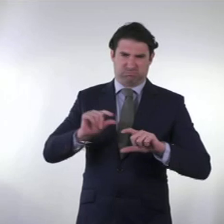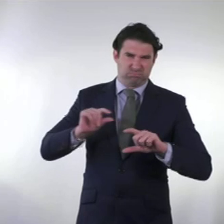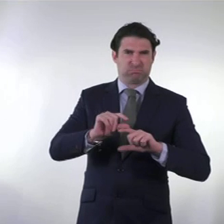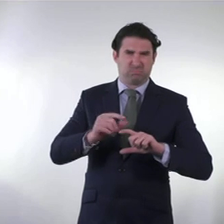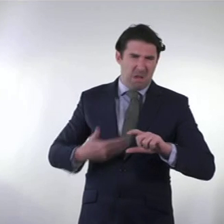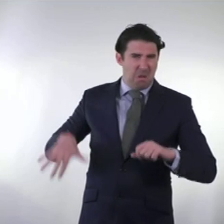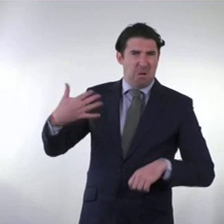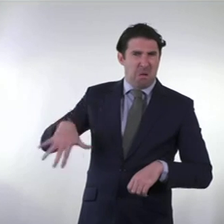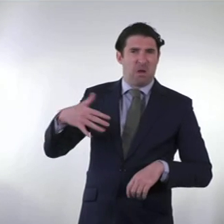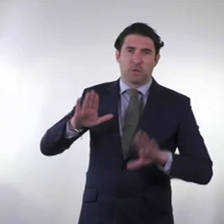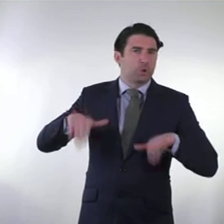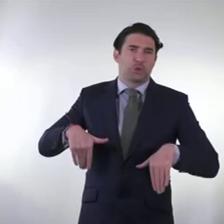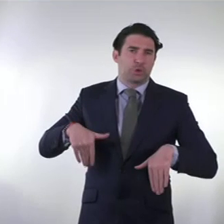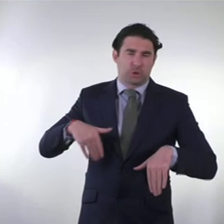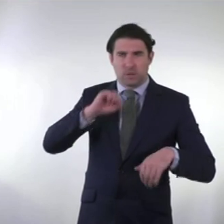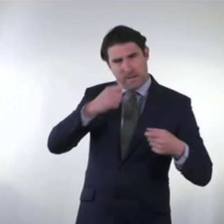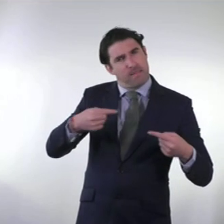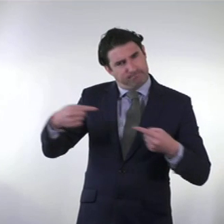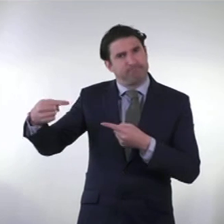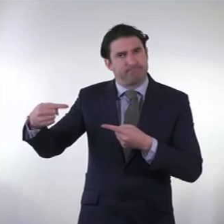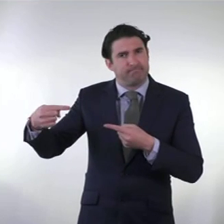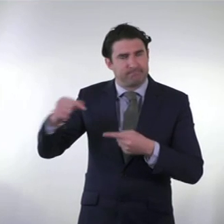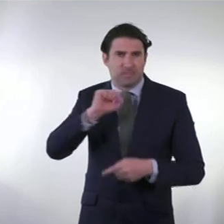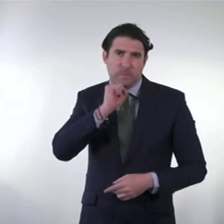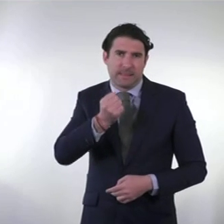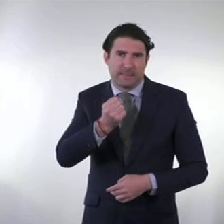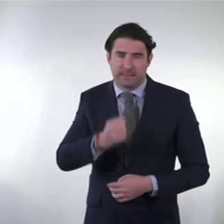We will fight it every step of the way.